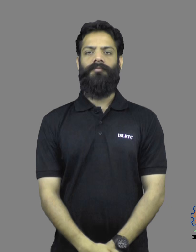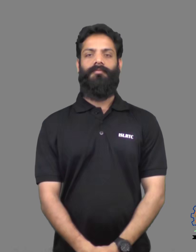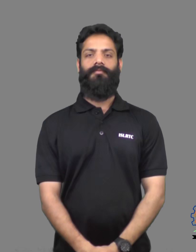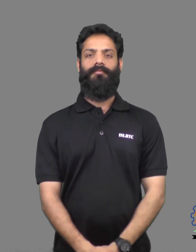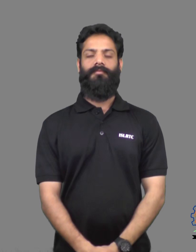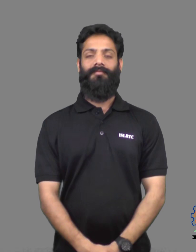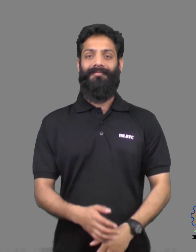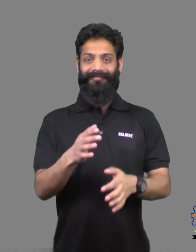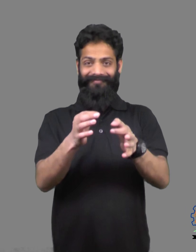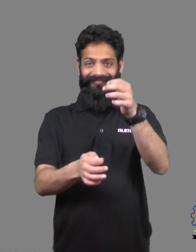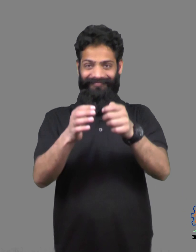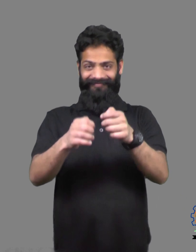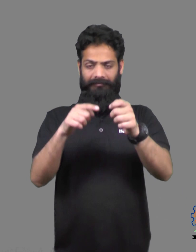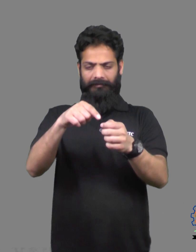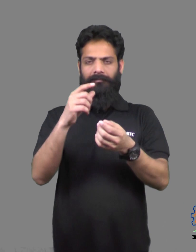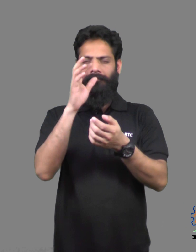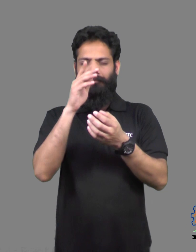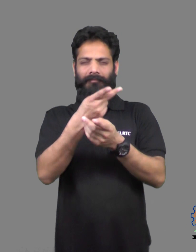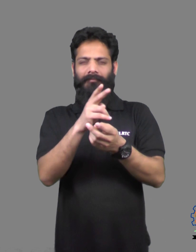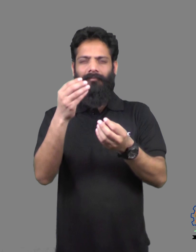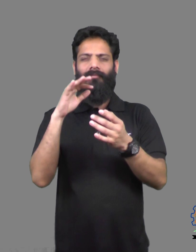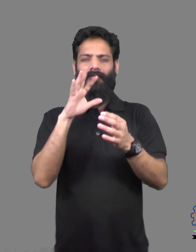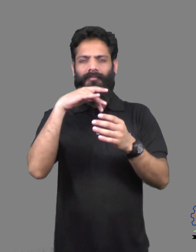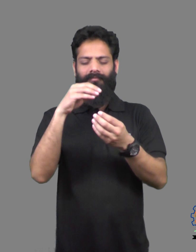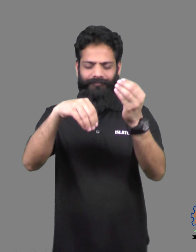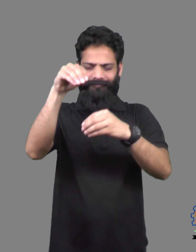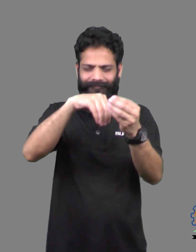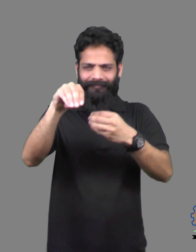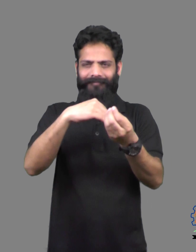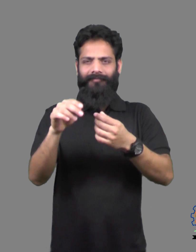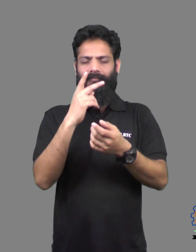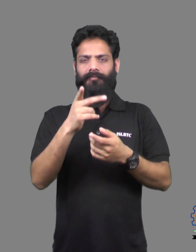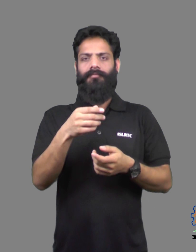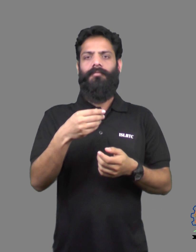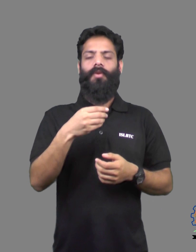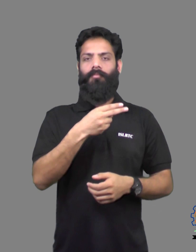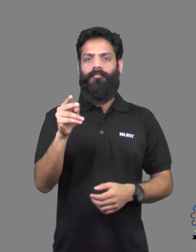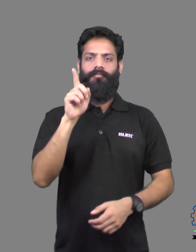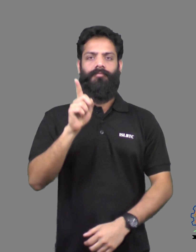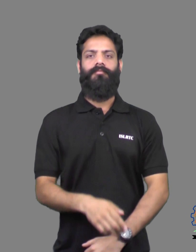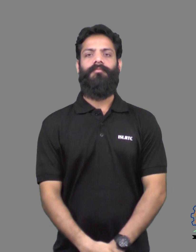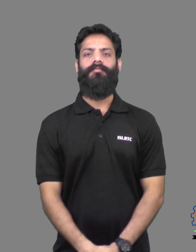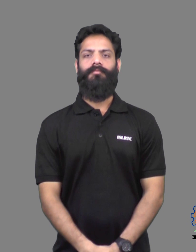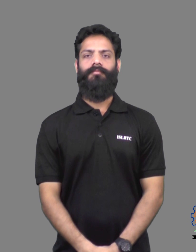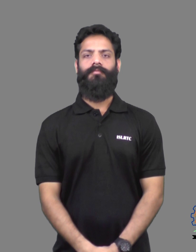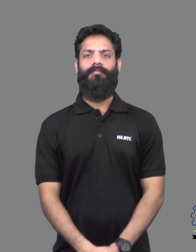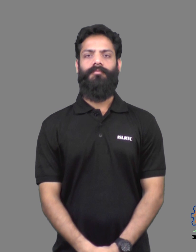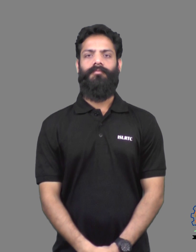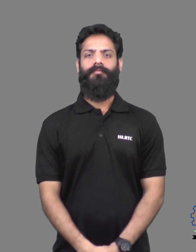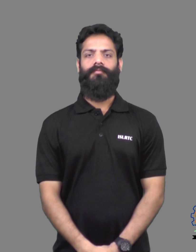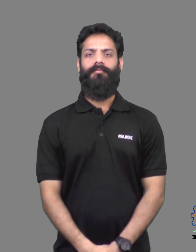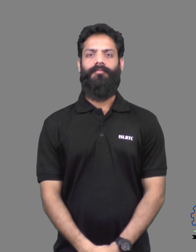Milk Adultration